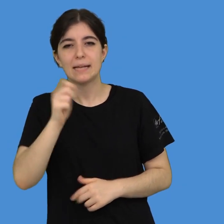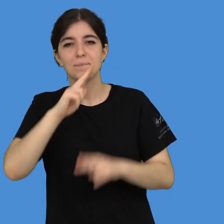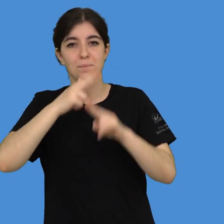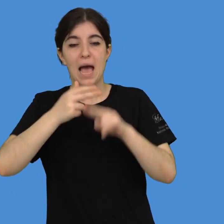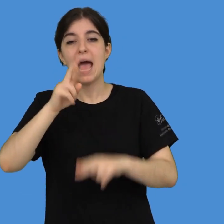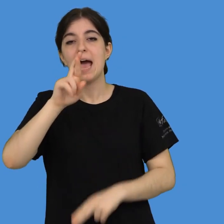nombre